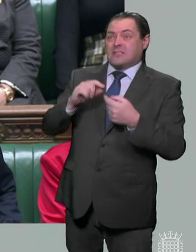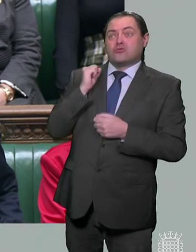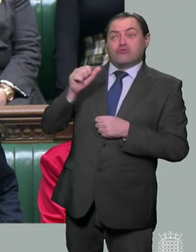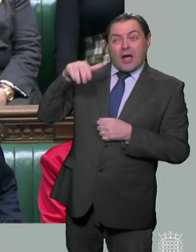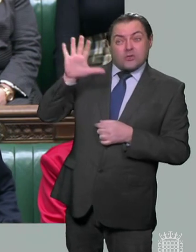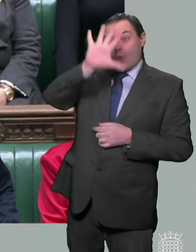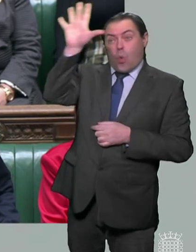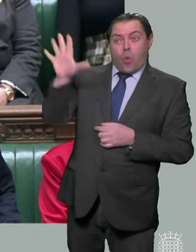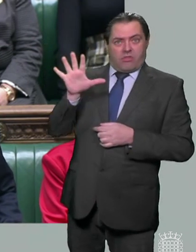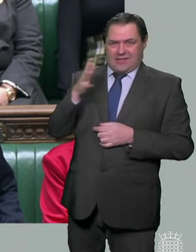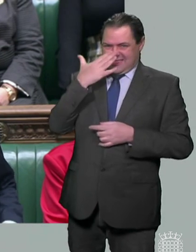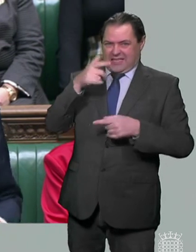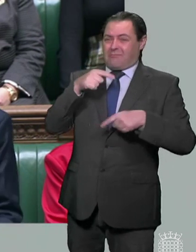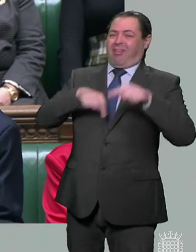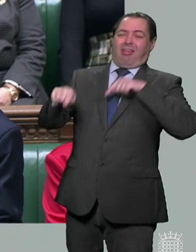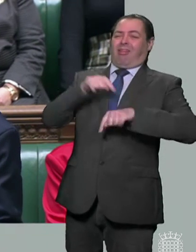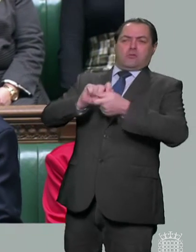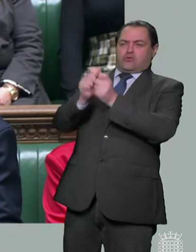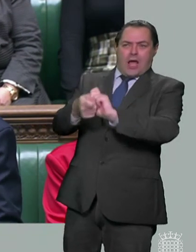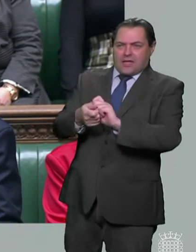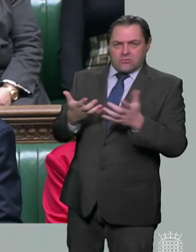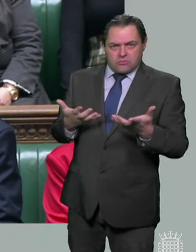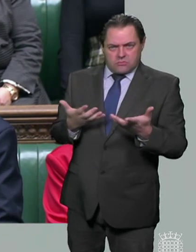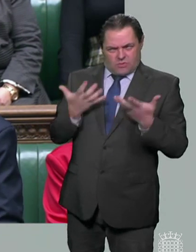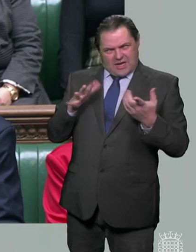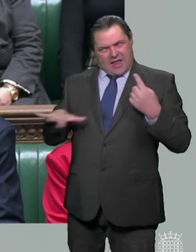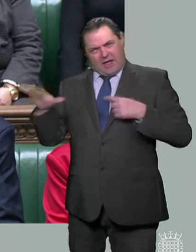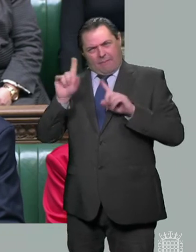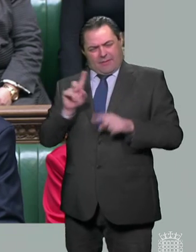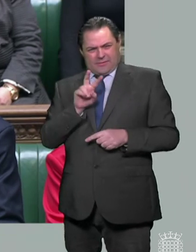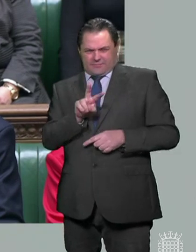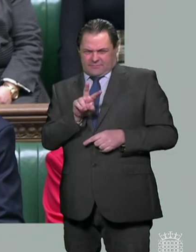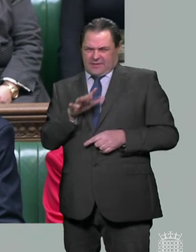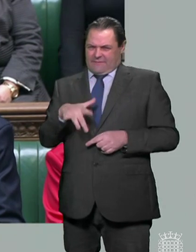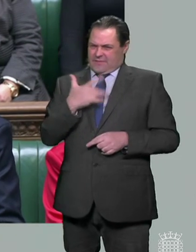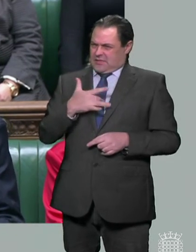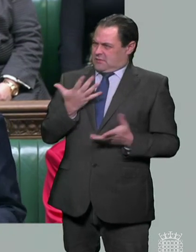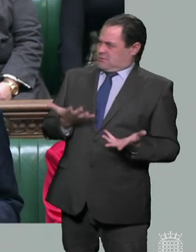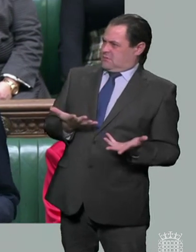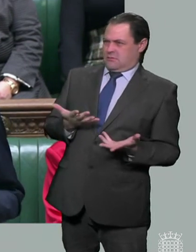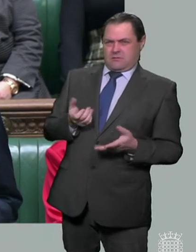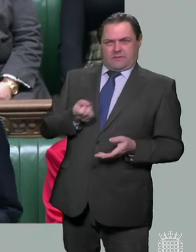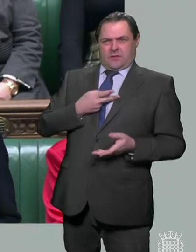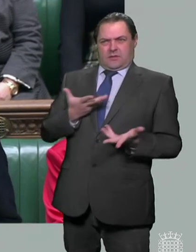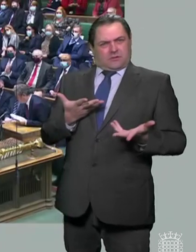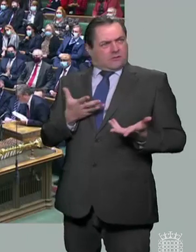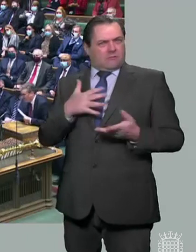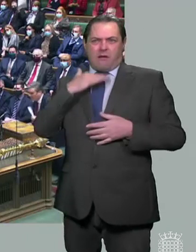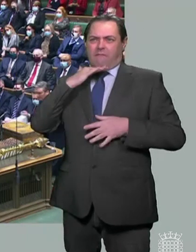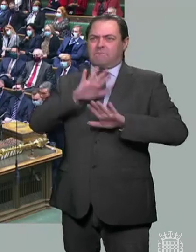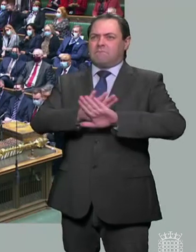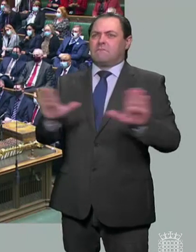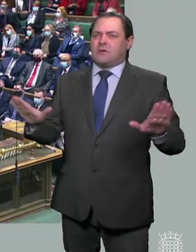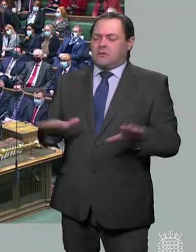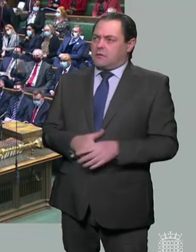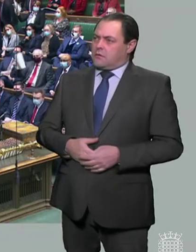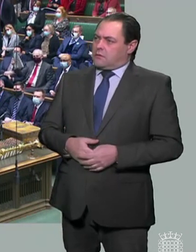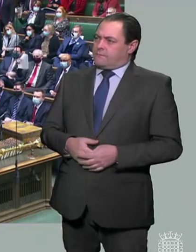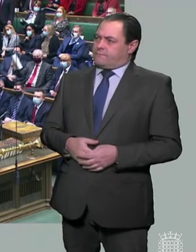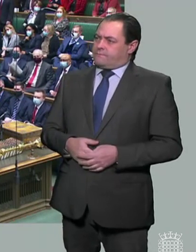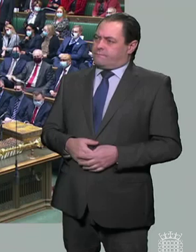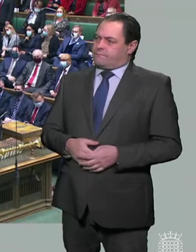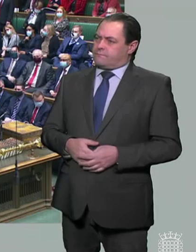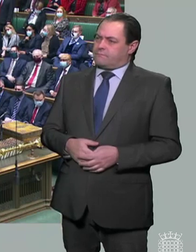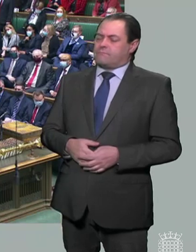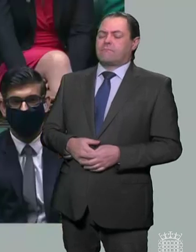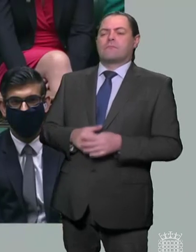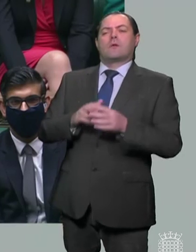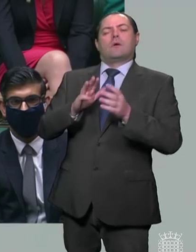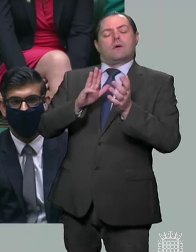Is it any wonder that people are beginning to think that the joke isn’t funny any more?